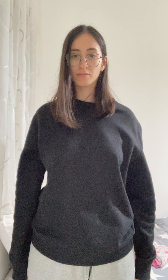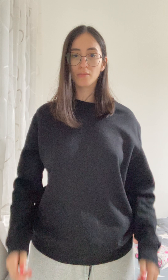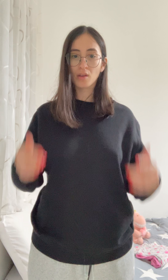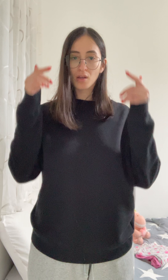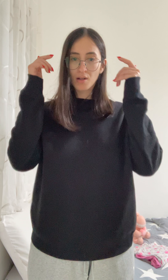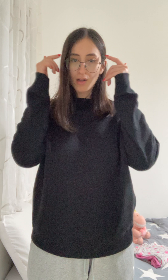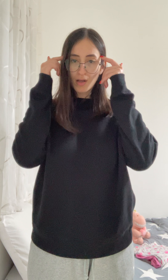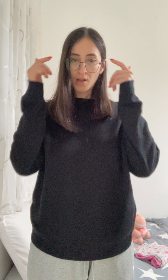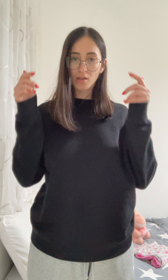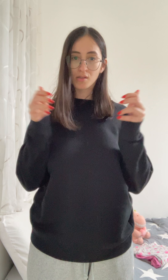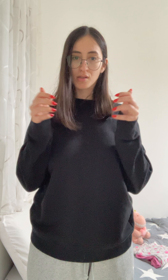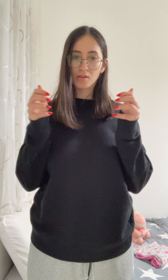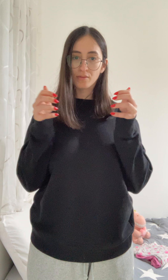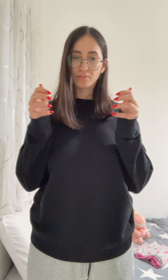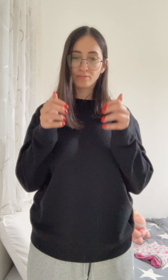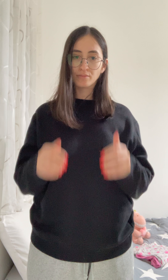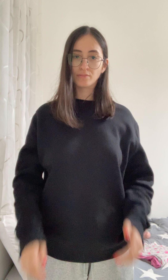לחוץ